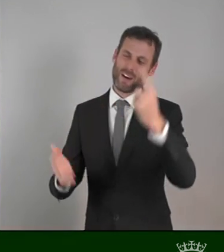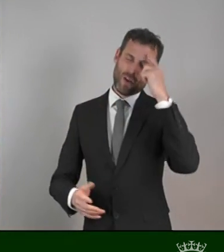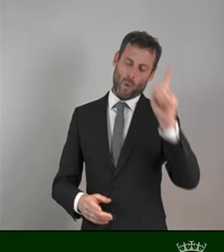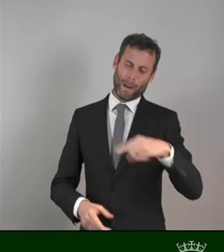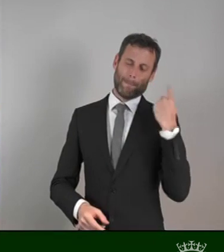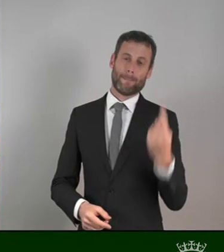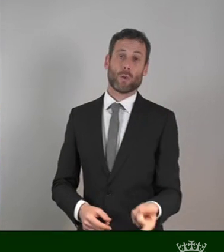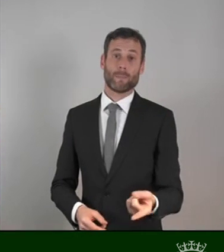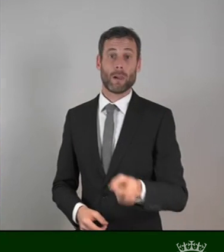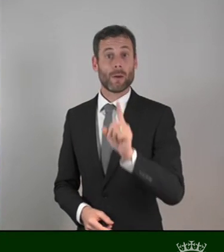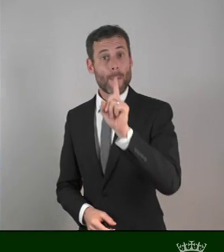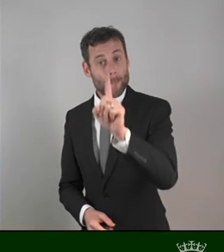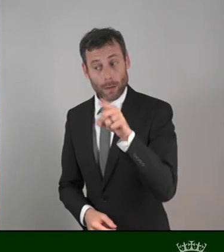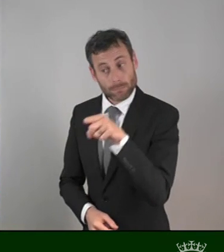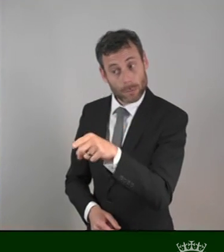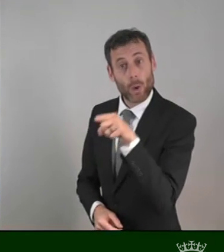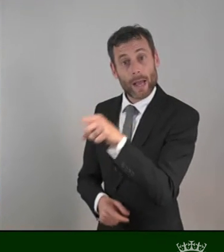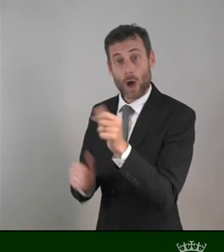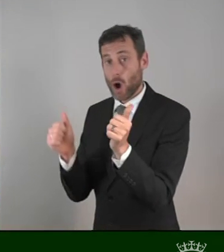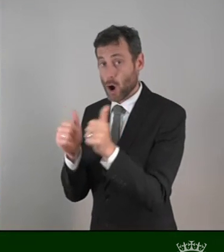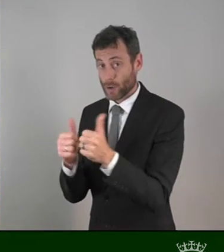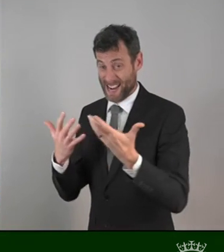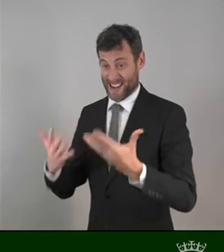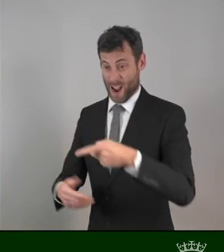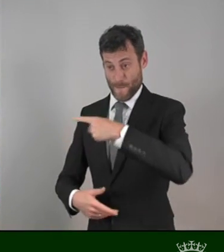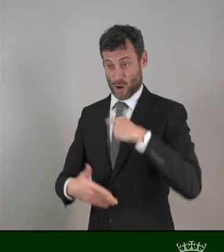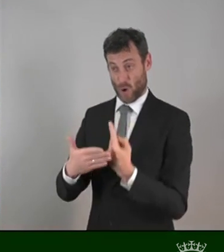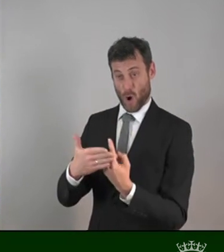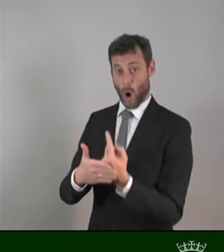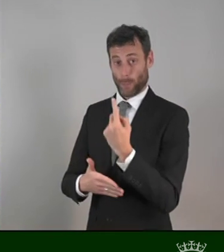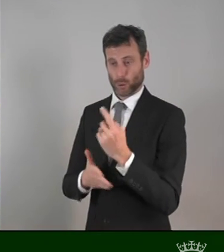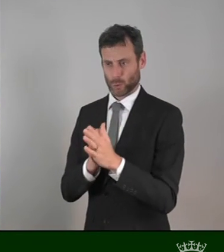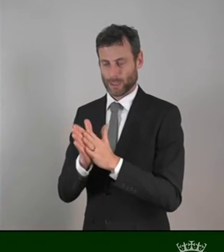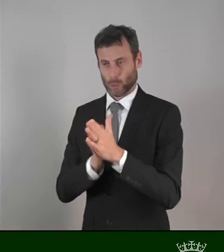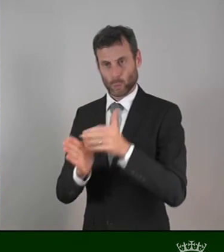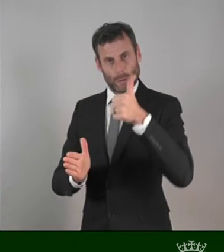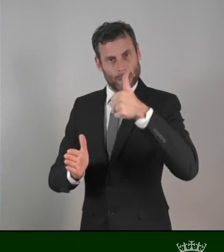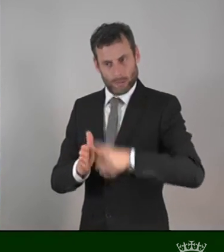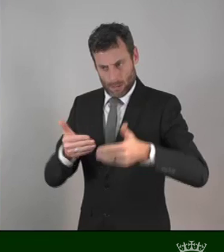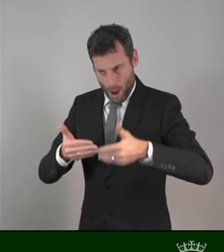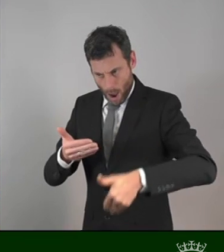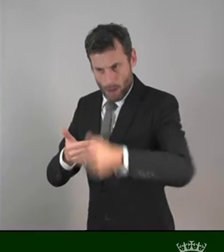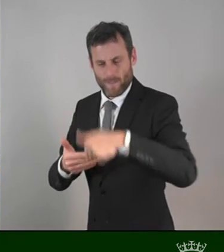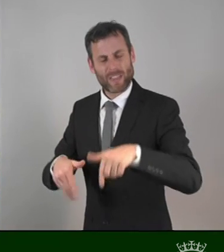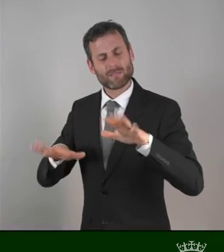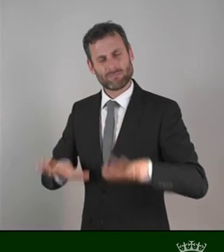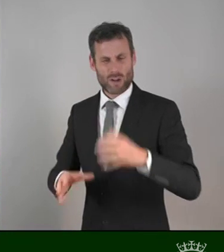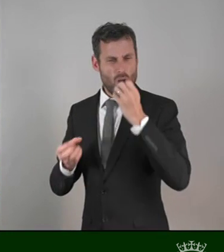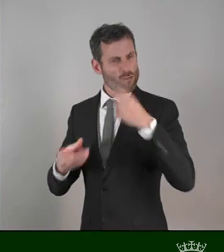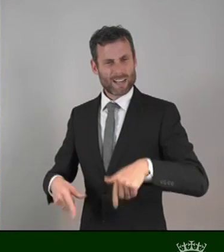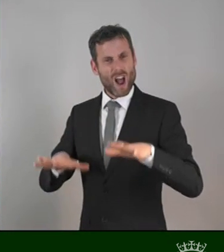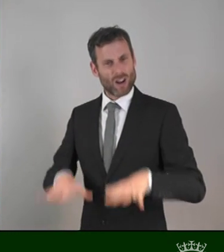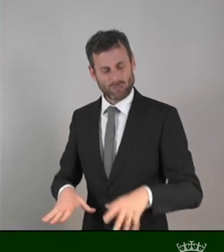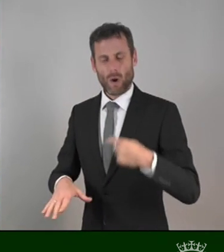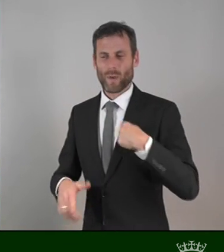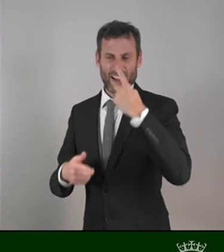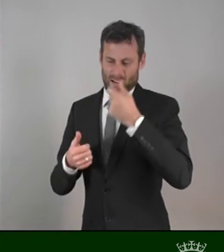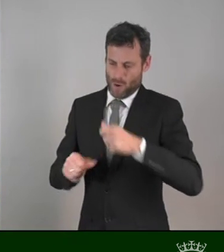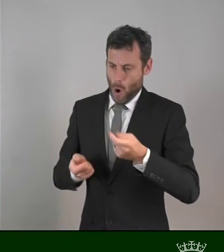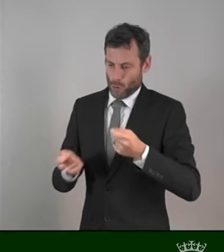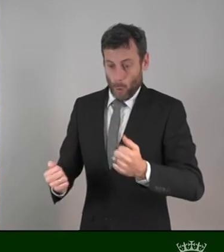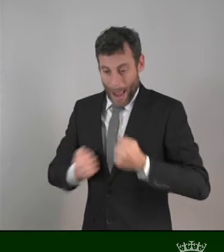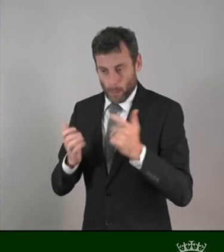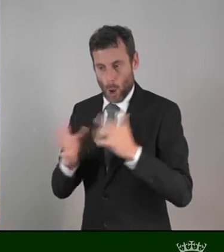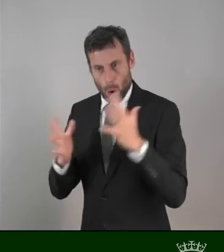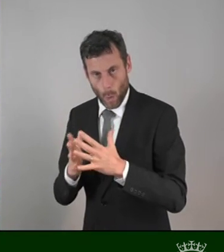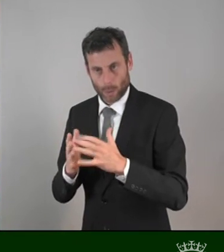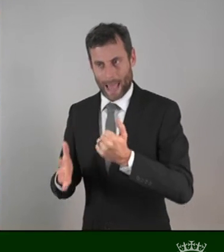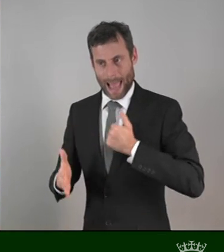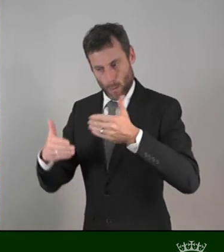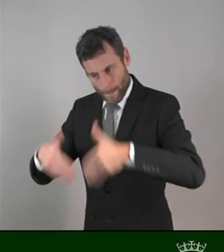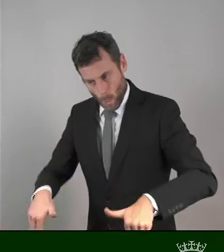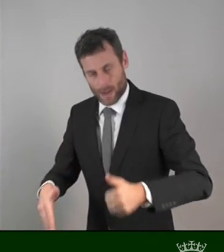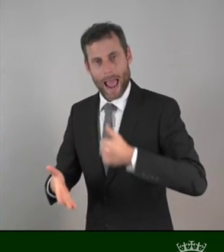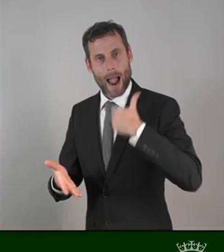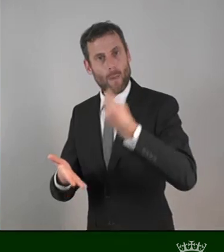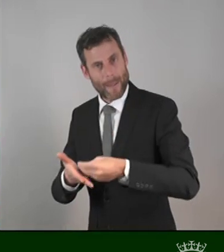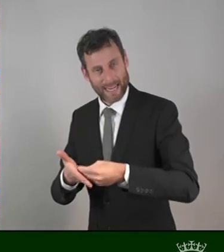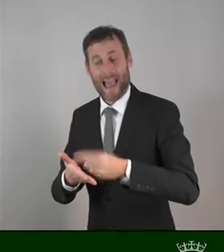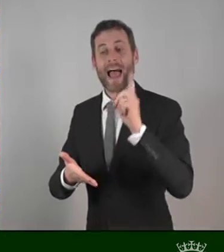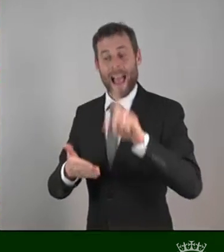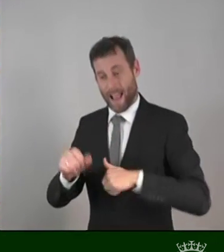Does he agree that this is an opportunity for a new chapter in our great country when we will finally control our laws, our borders and our money, and become a truly global trading nation?